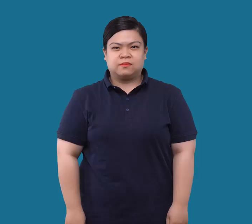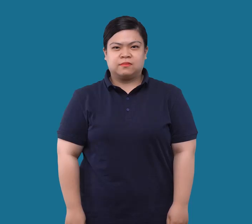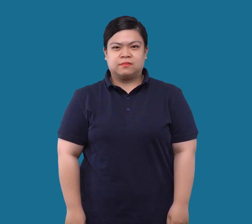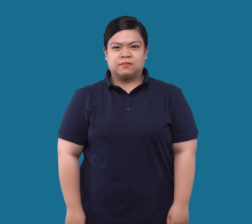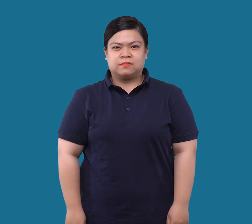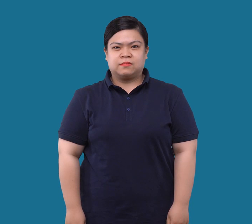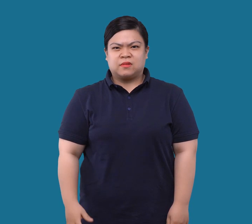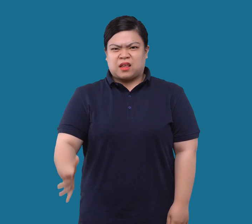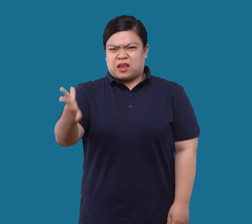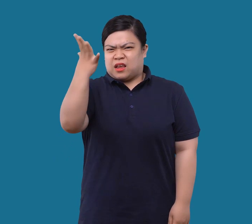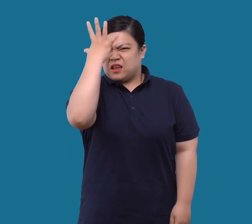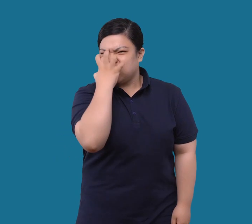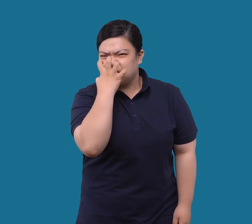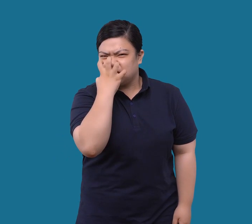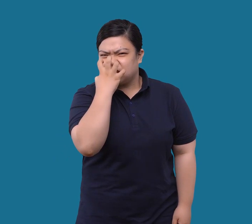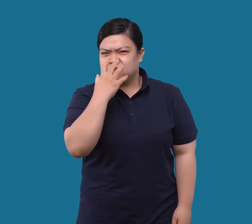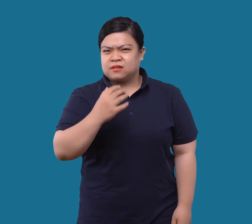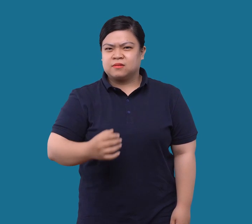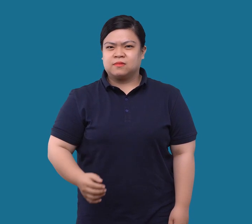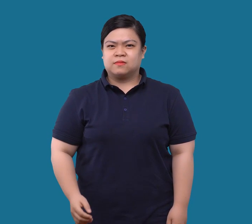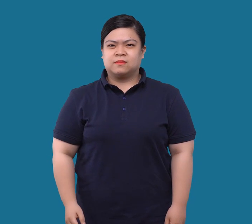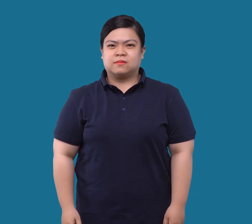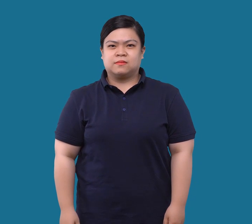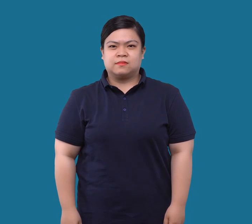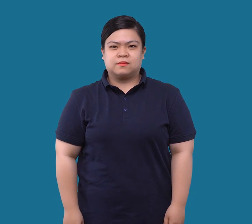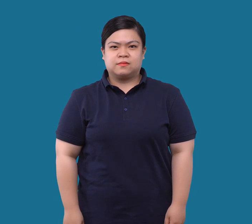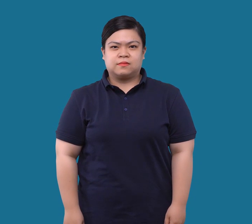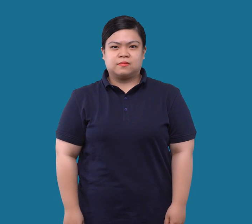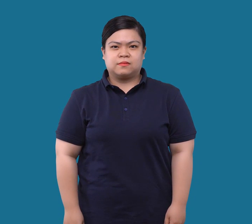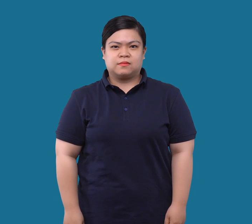cau có